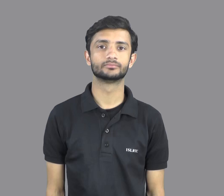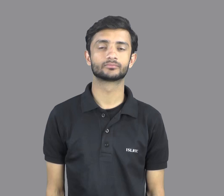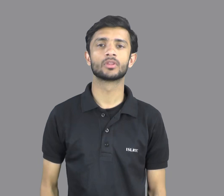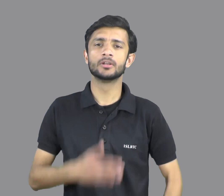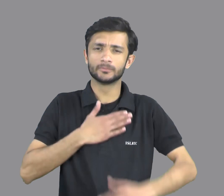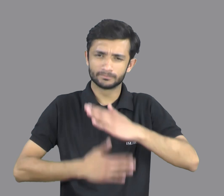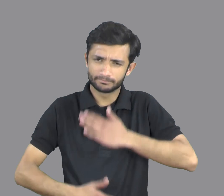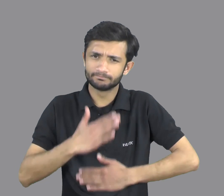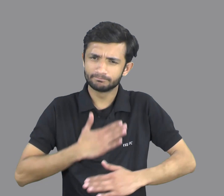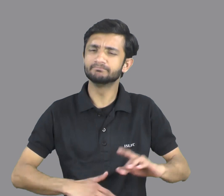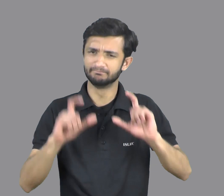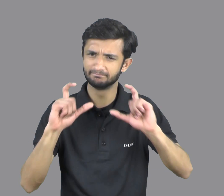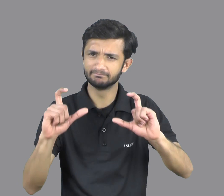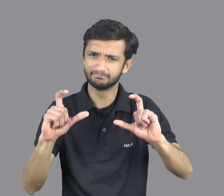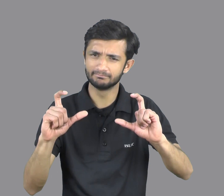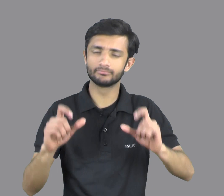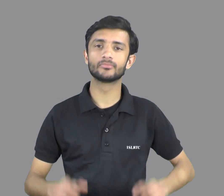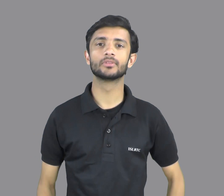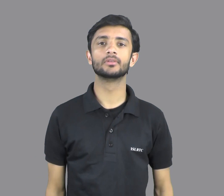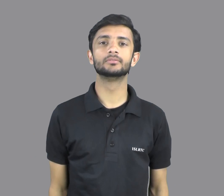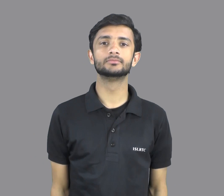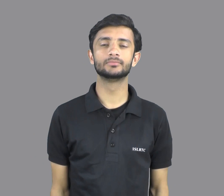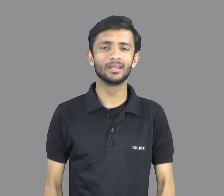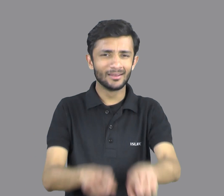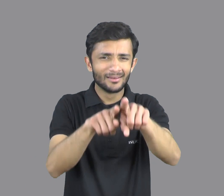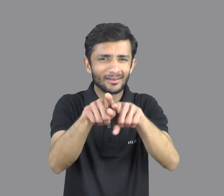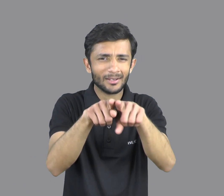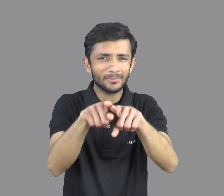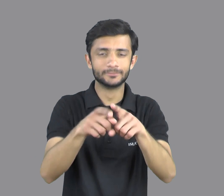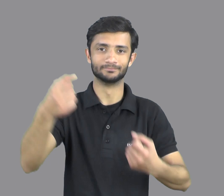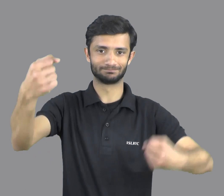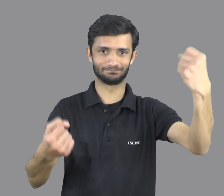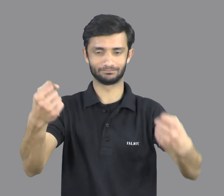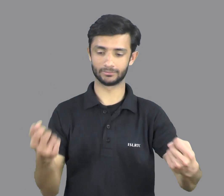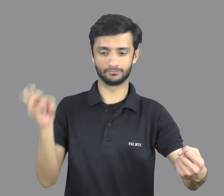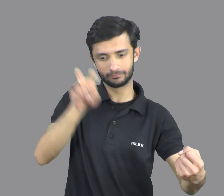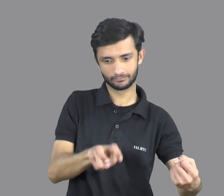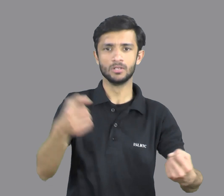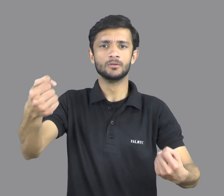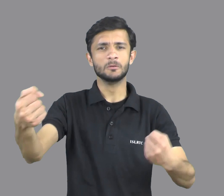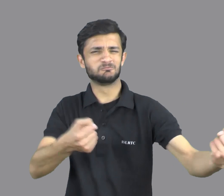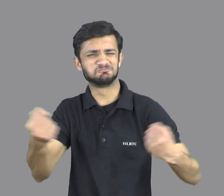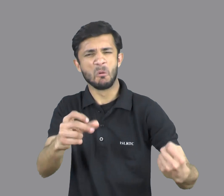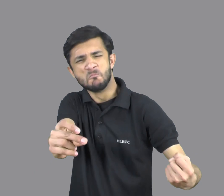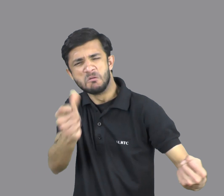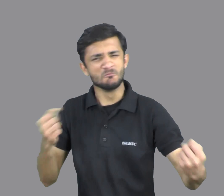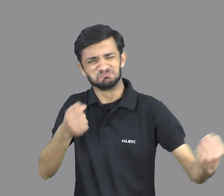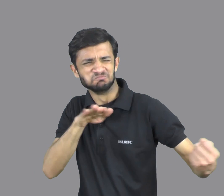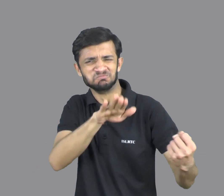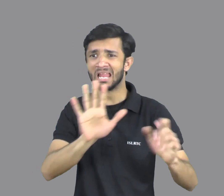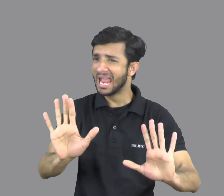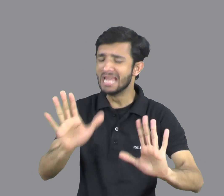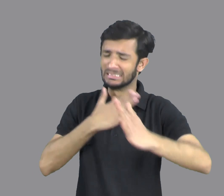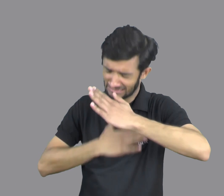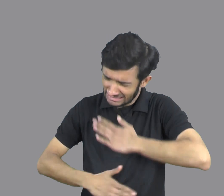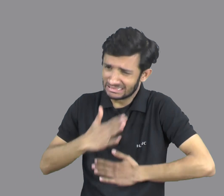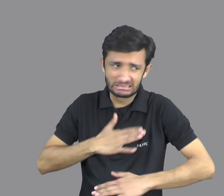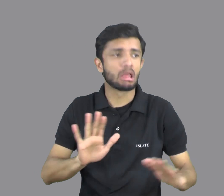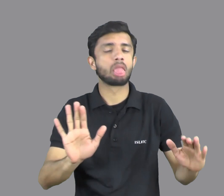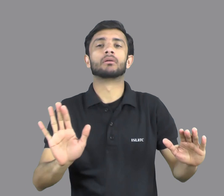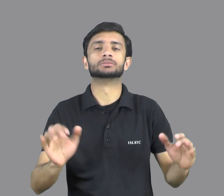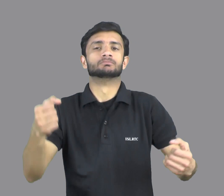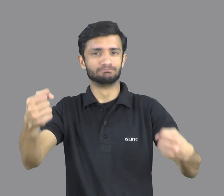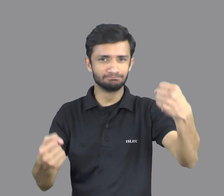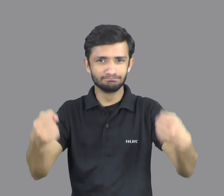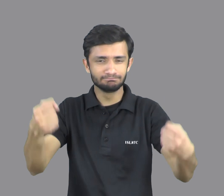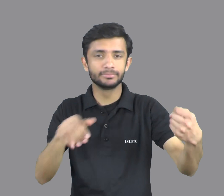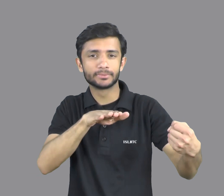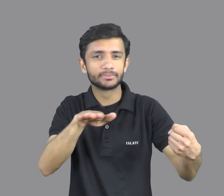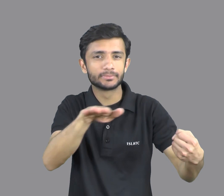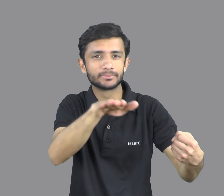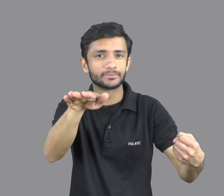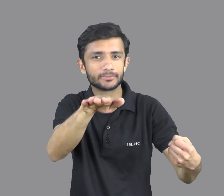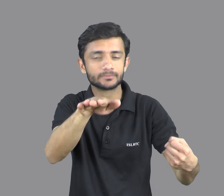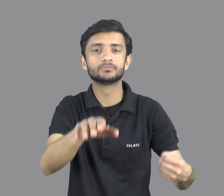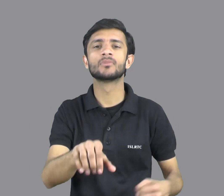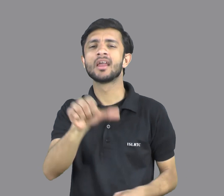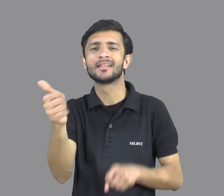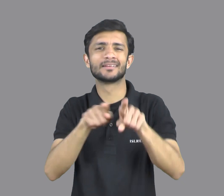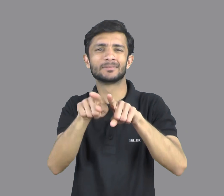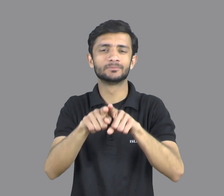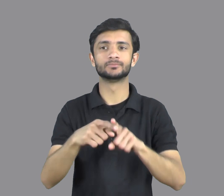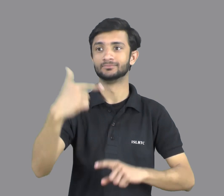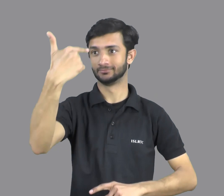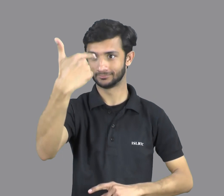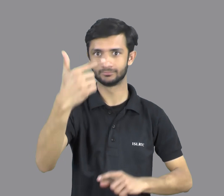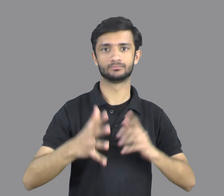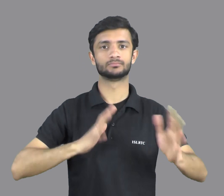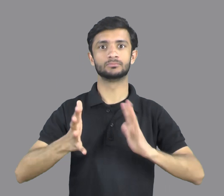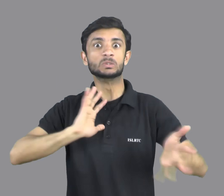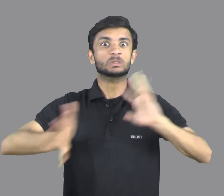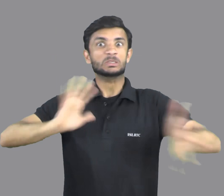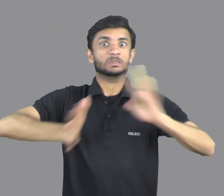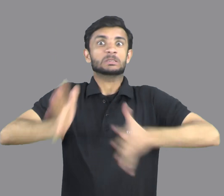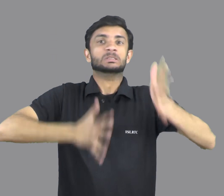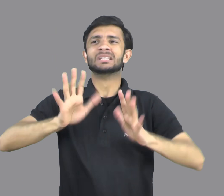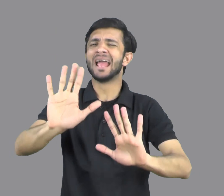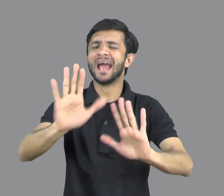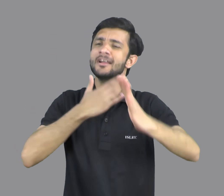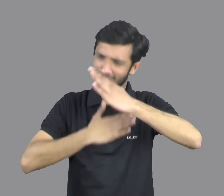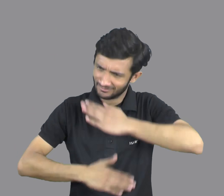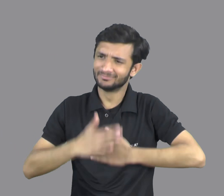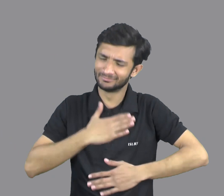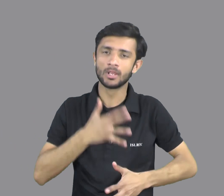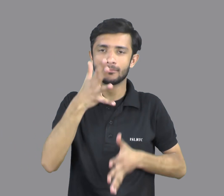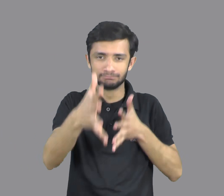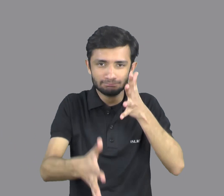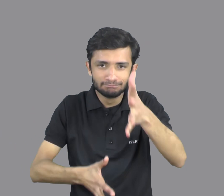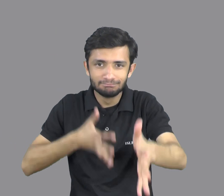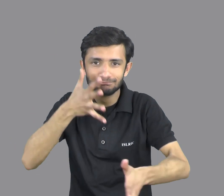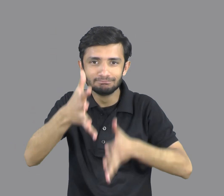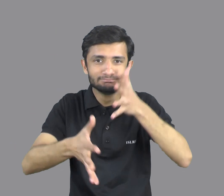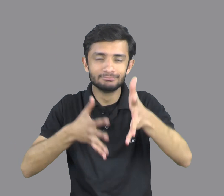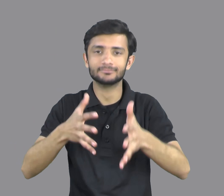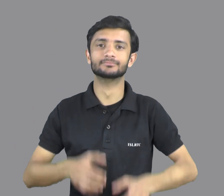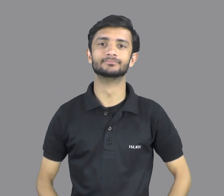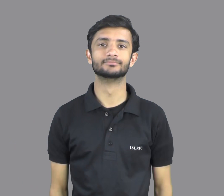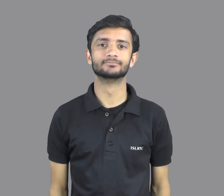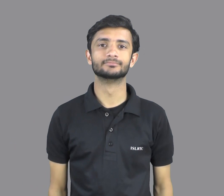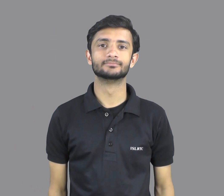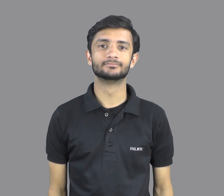Easy Does It